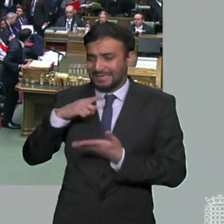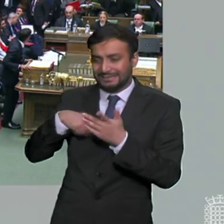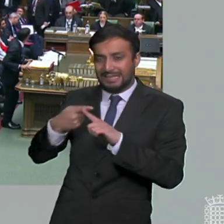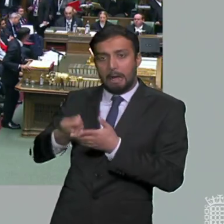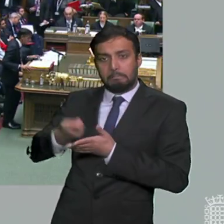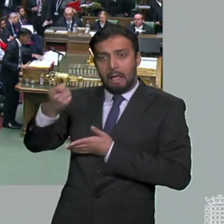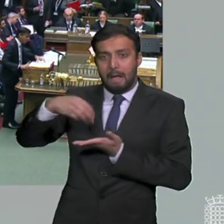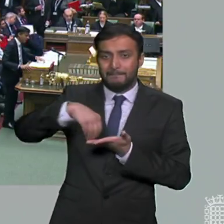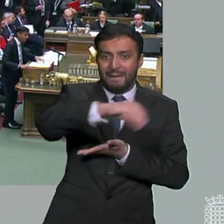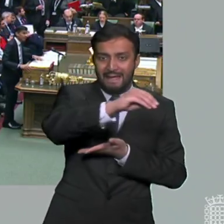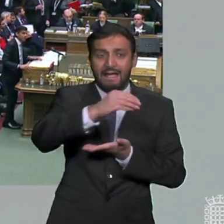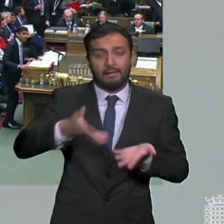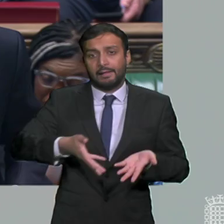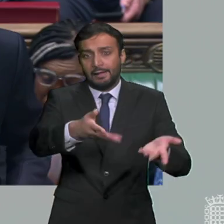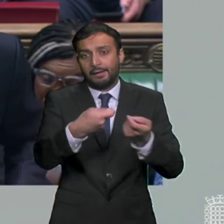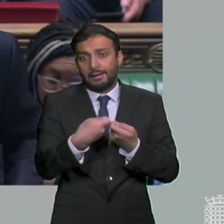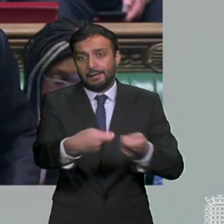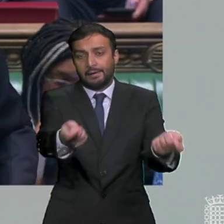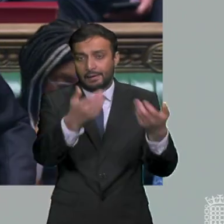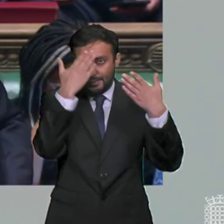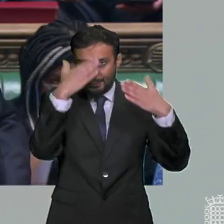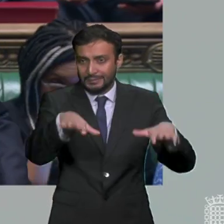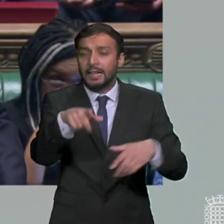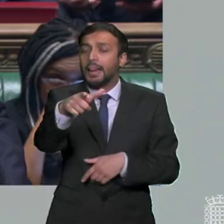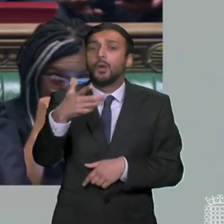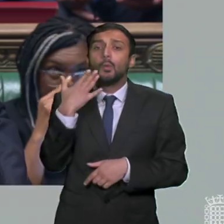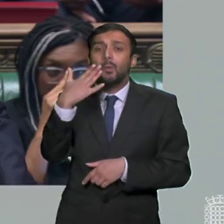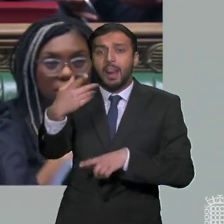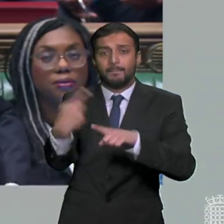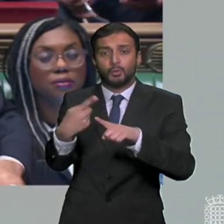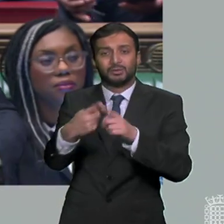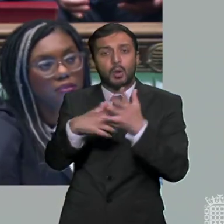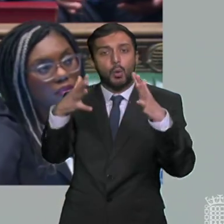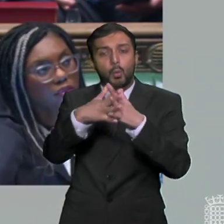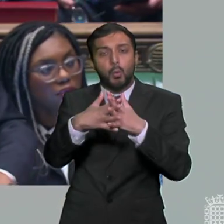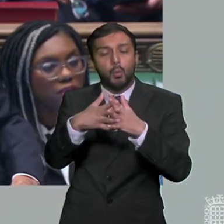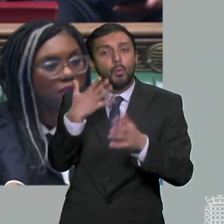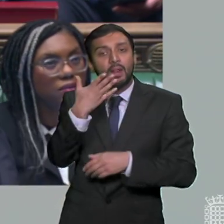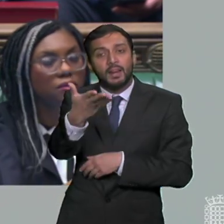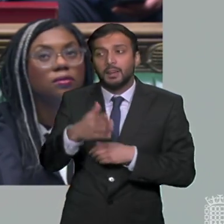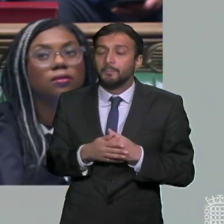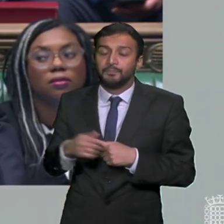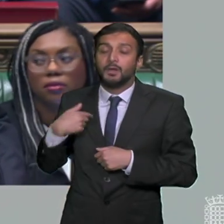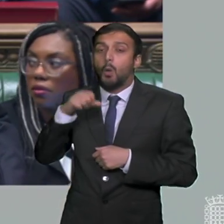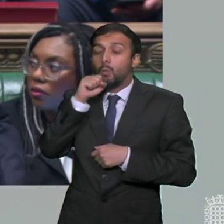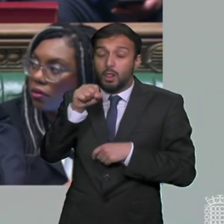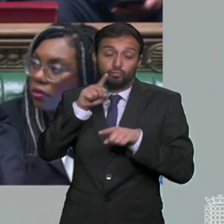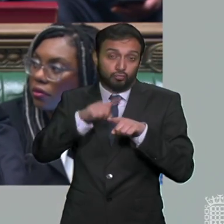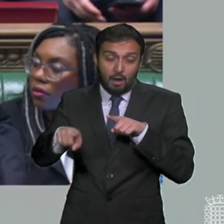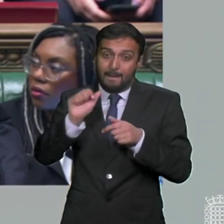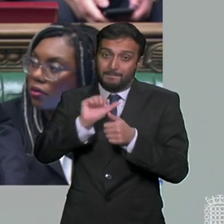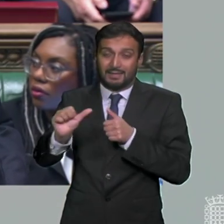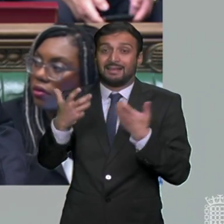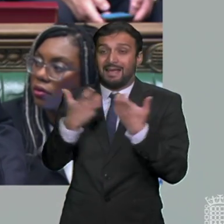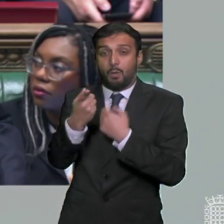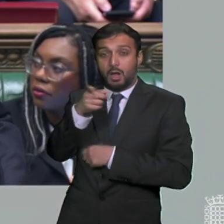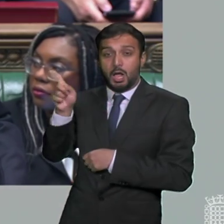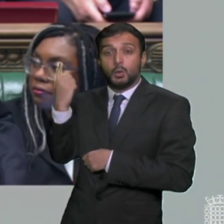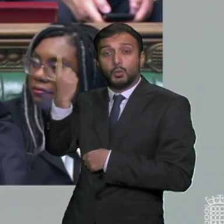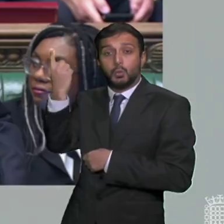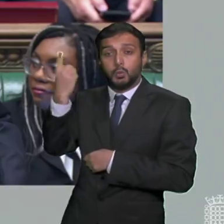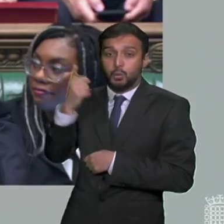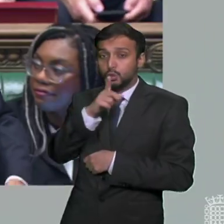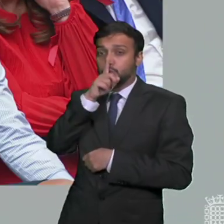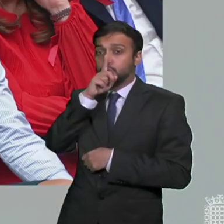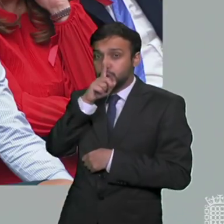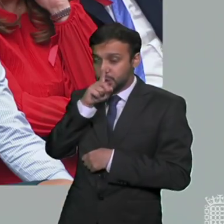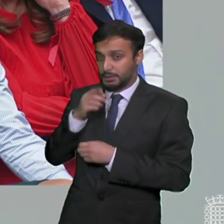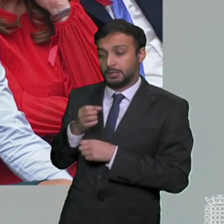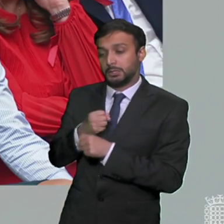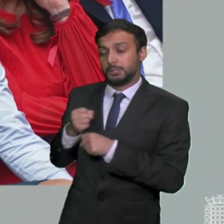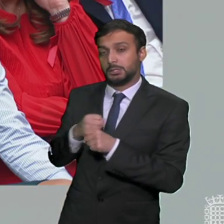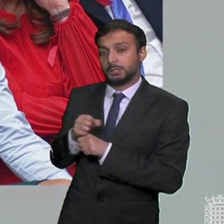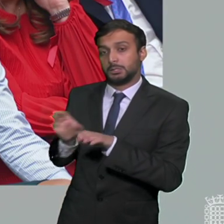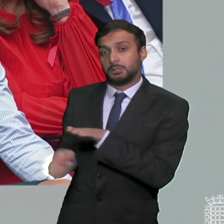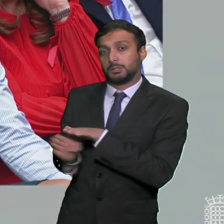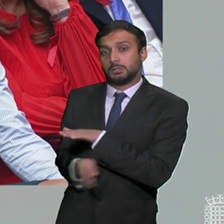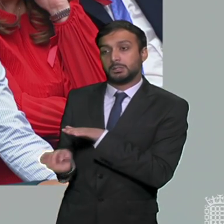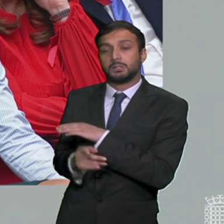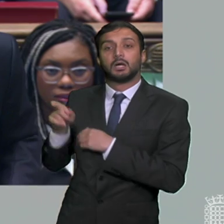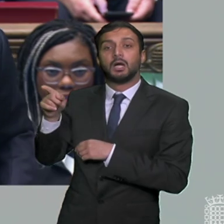We are determined to do whatever it takes to break the business model of the people smugglers, who are causing the needless loss of life of people in the channel and putting unsustainable pressure on our asylum system.